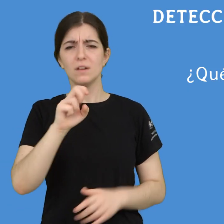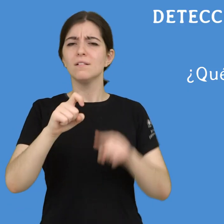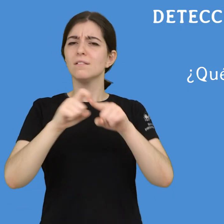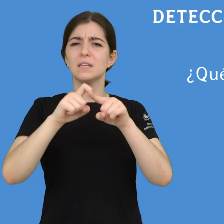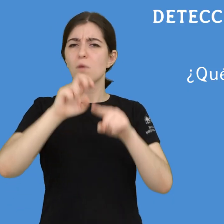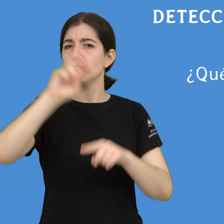tipo